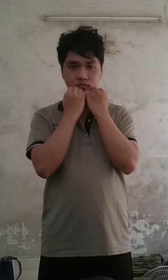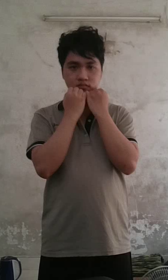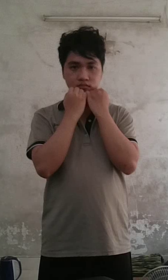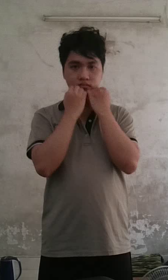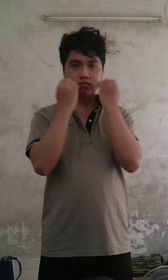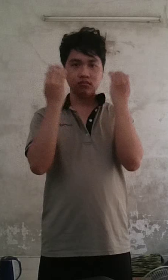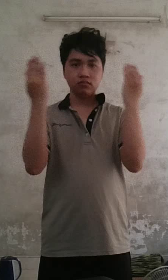cam on